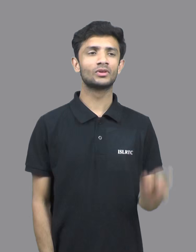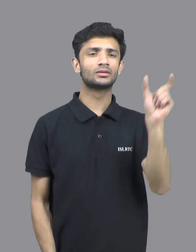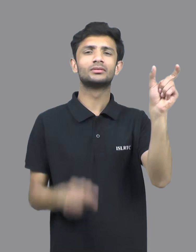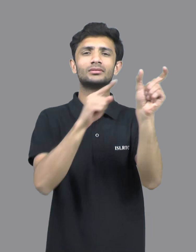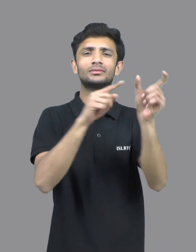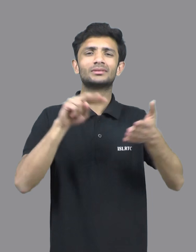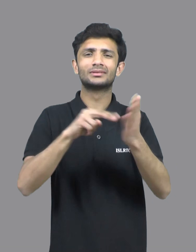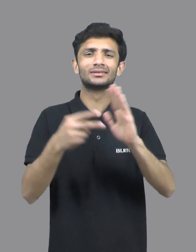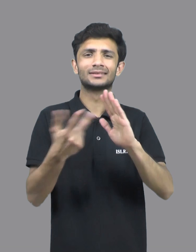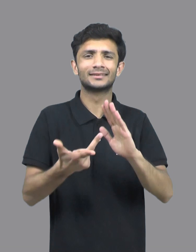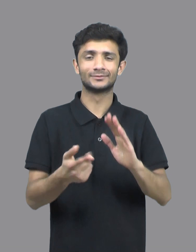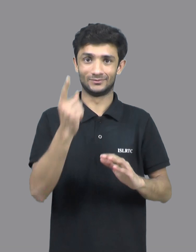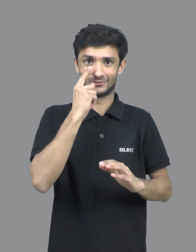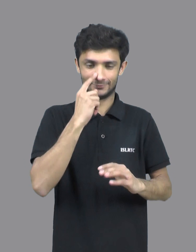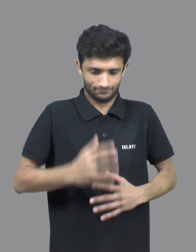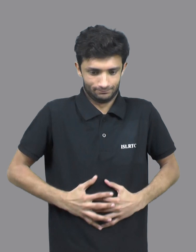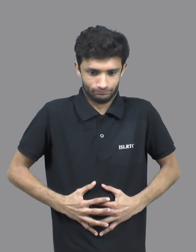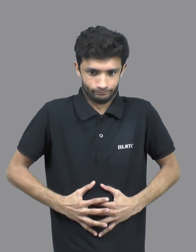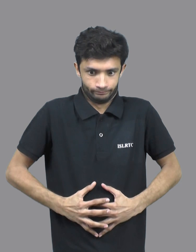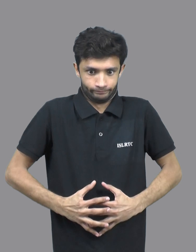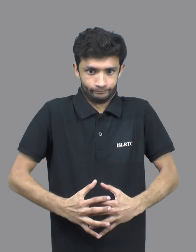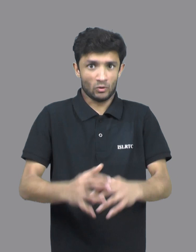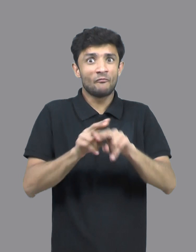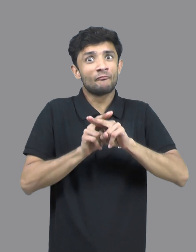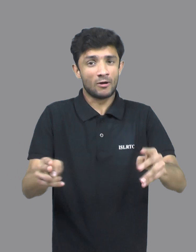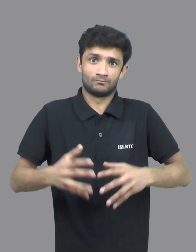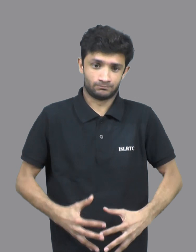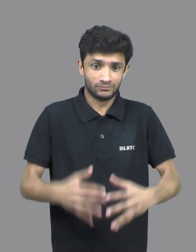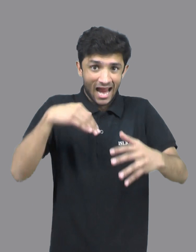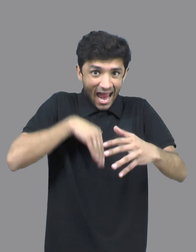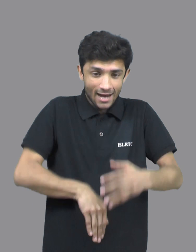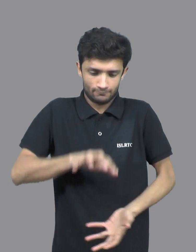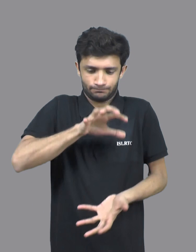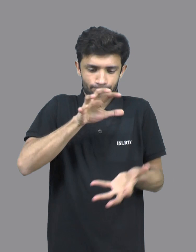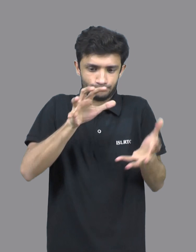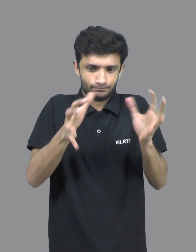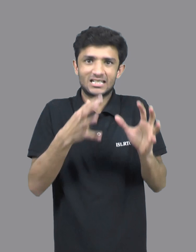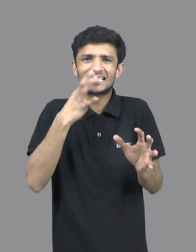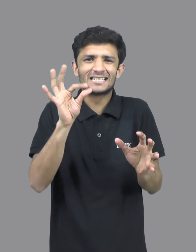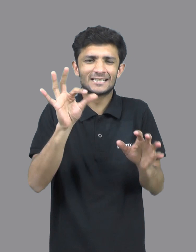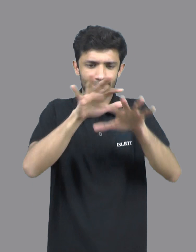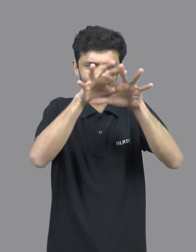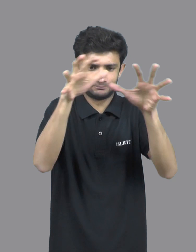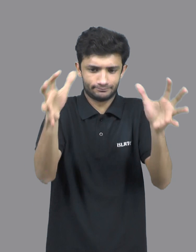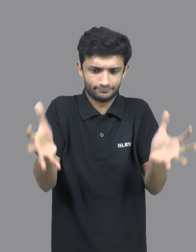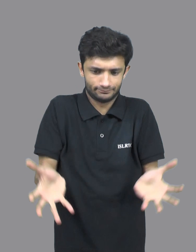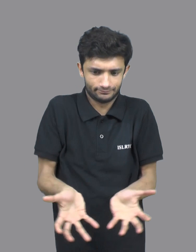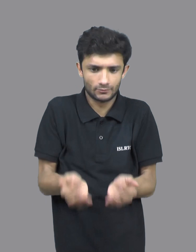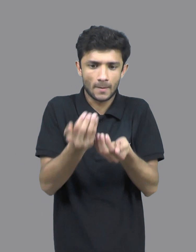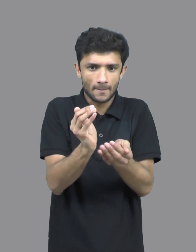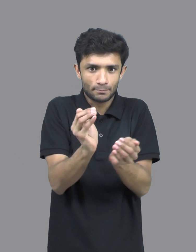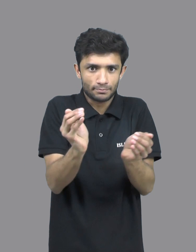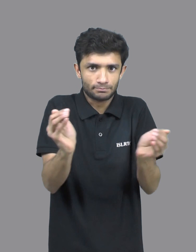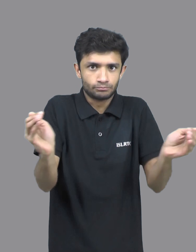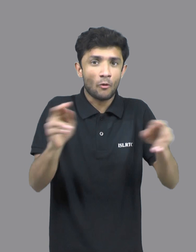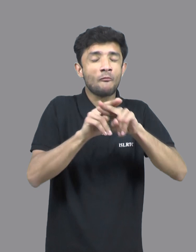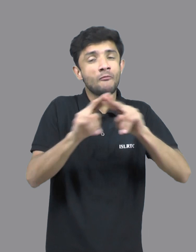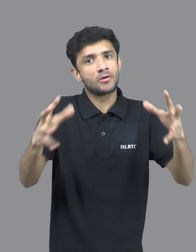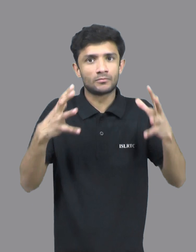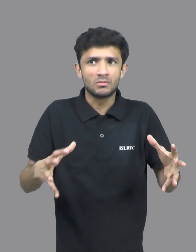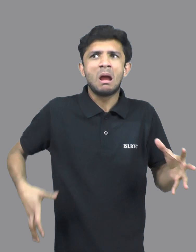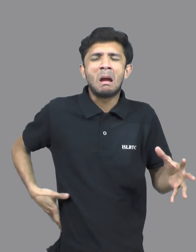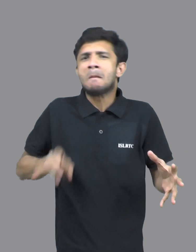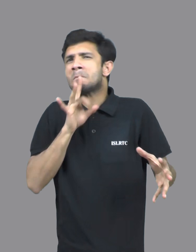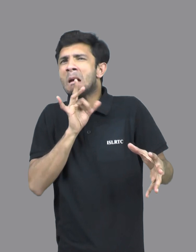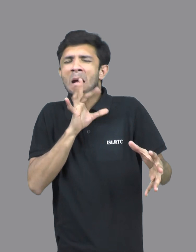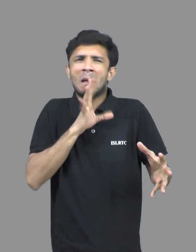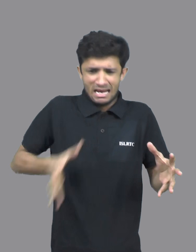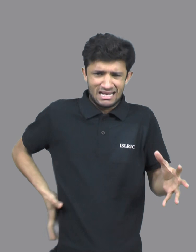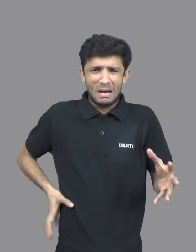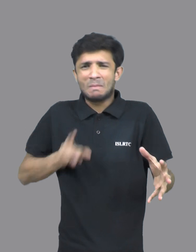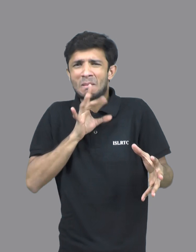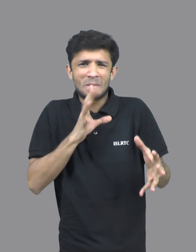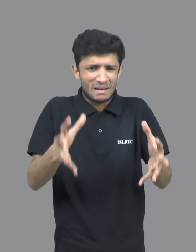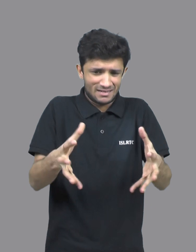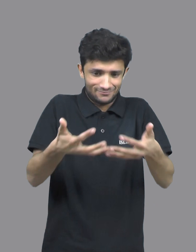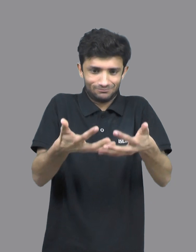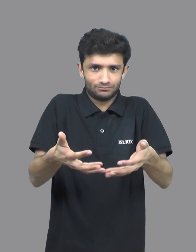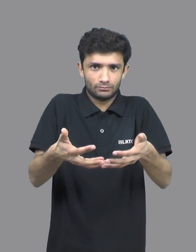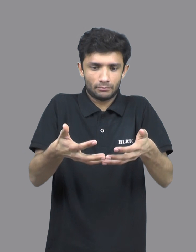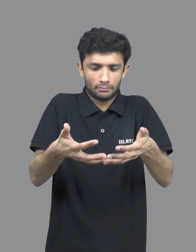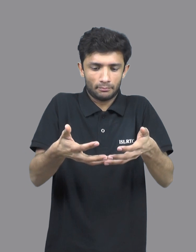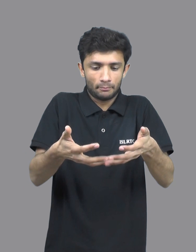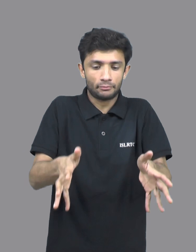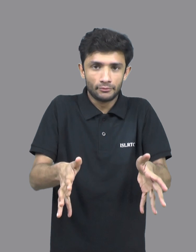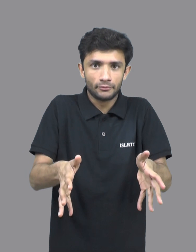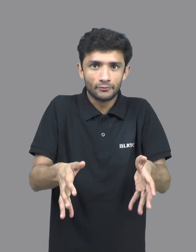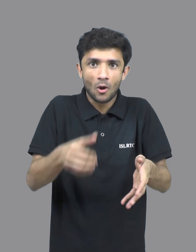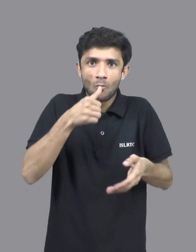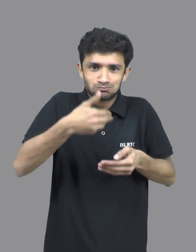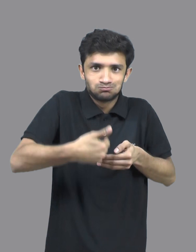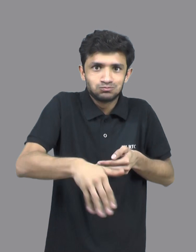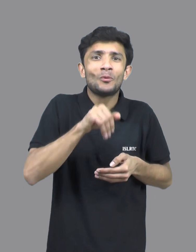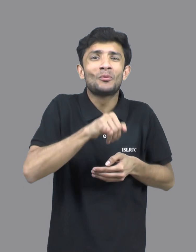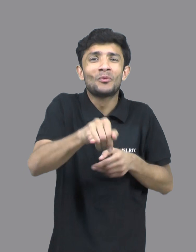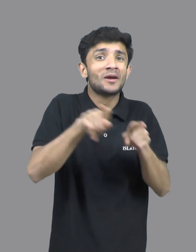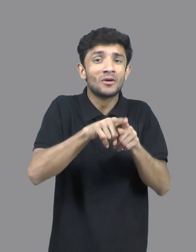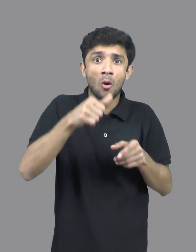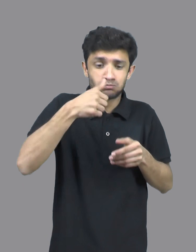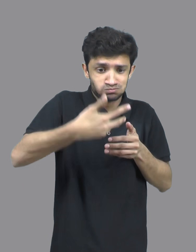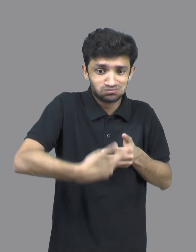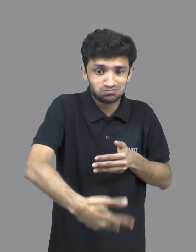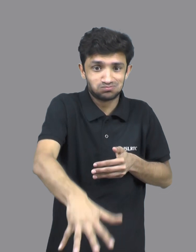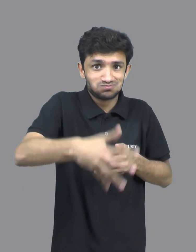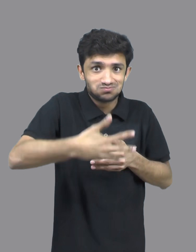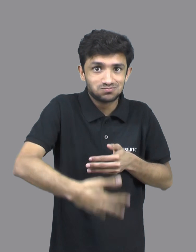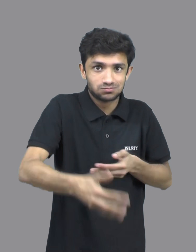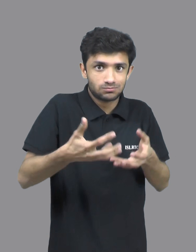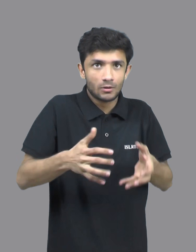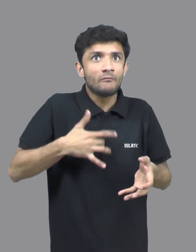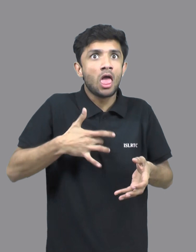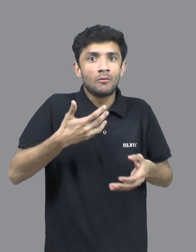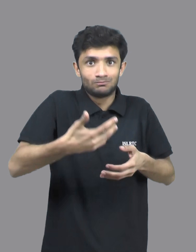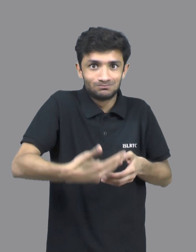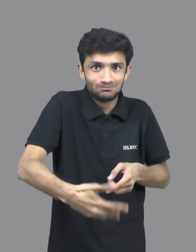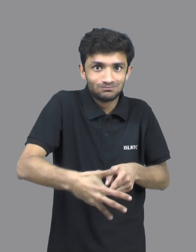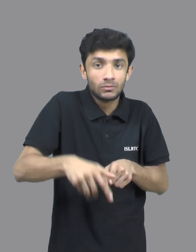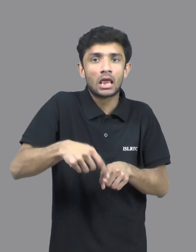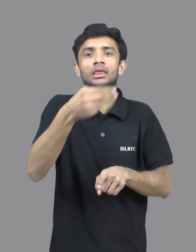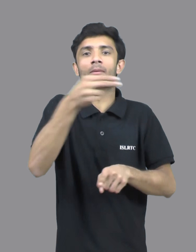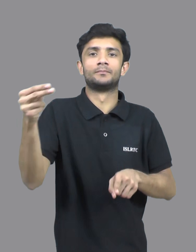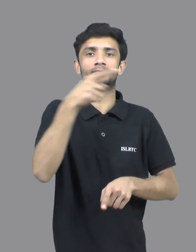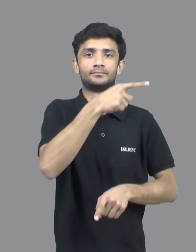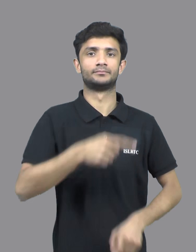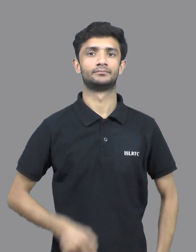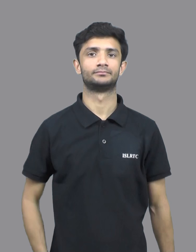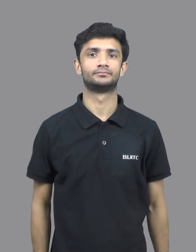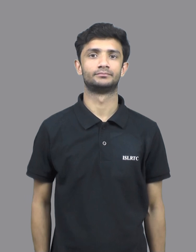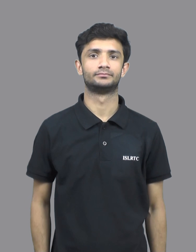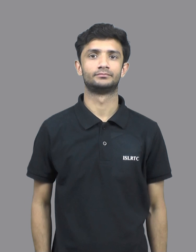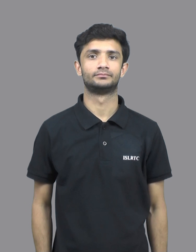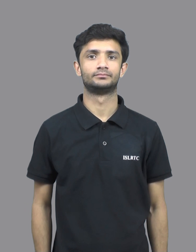Water-Breaking